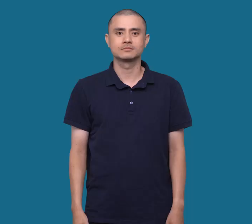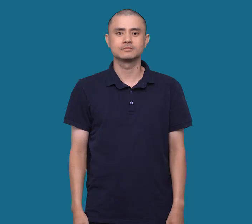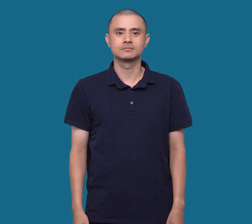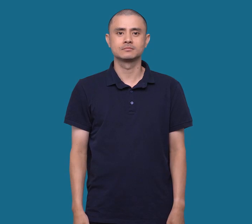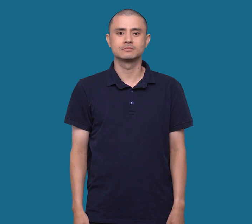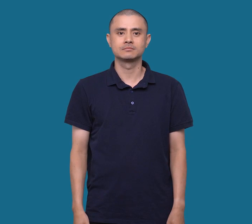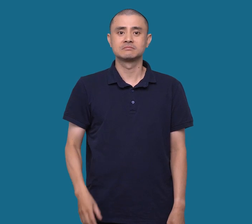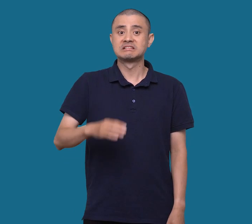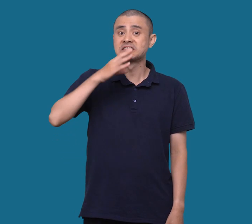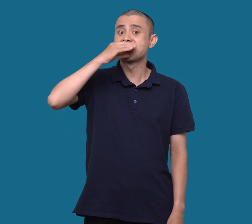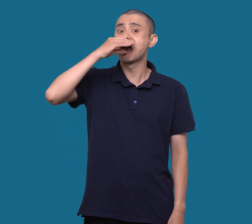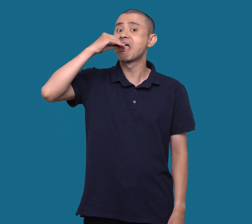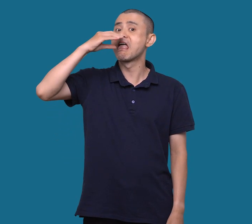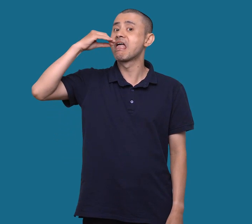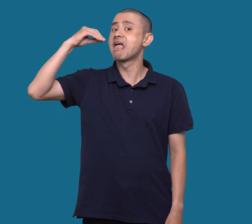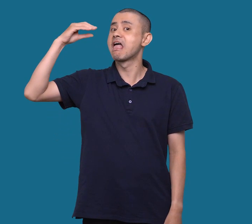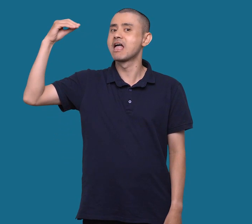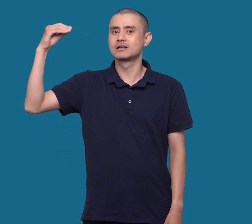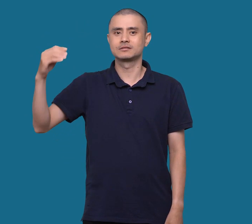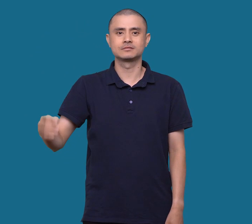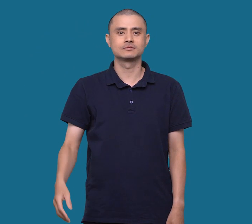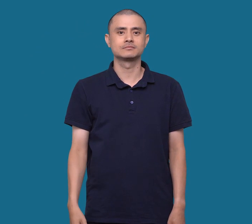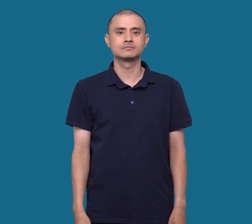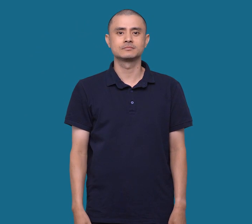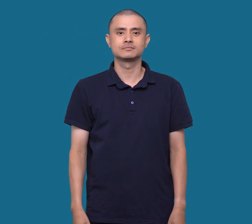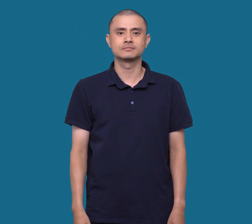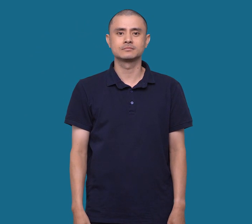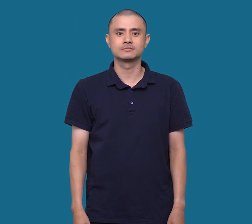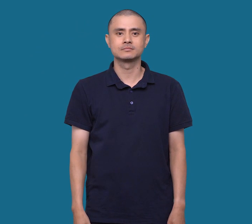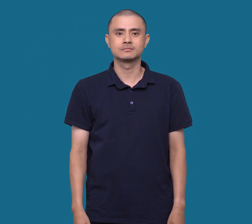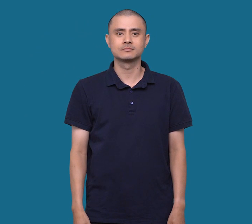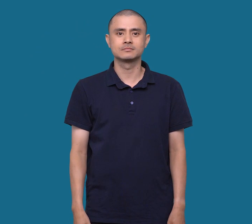mách